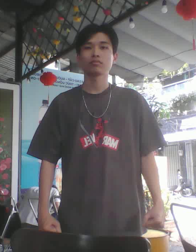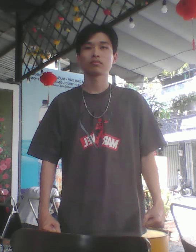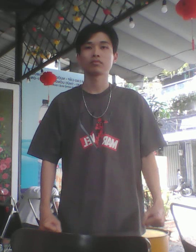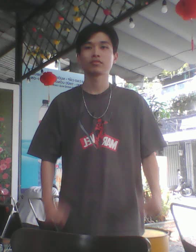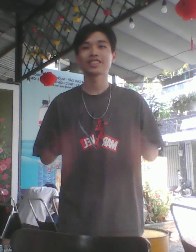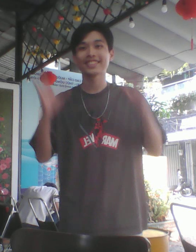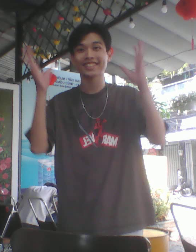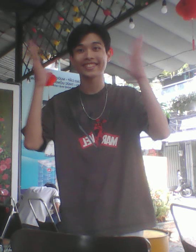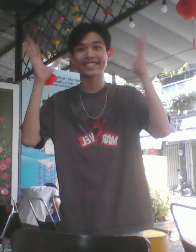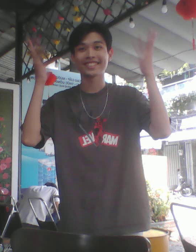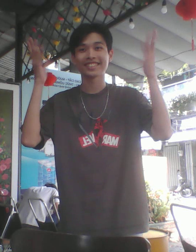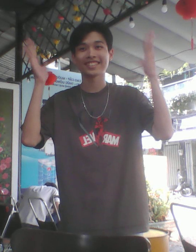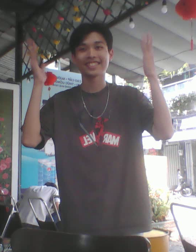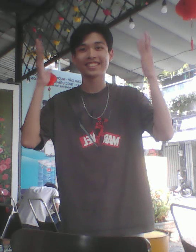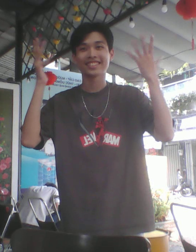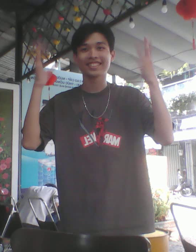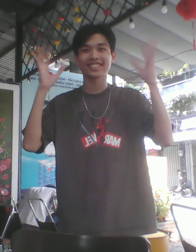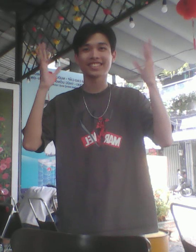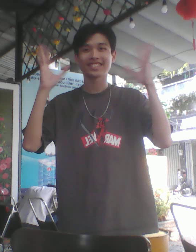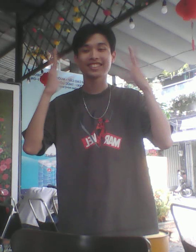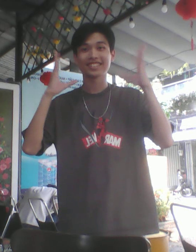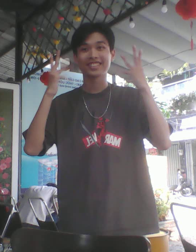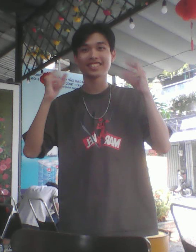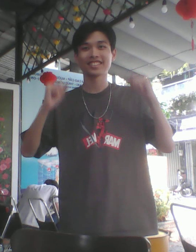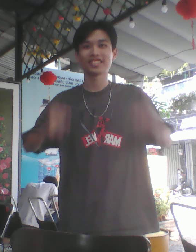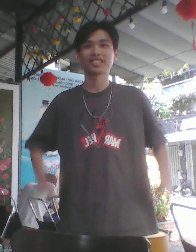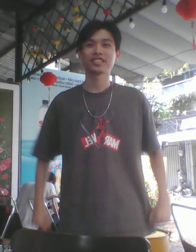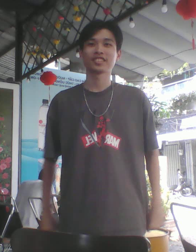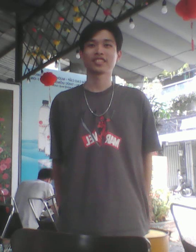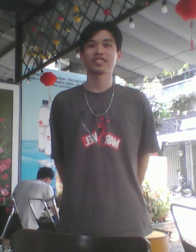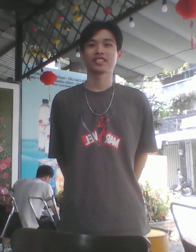vui mừng